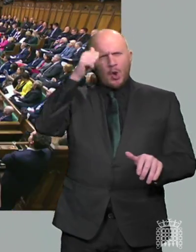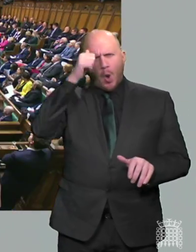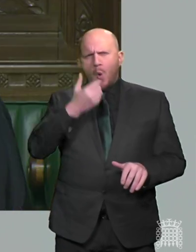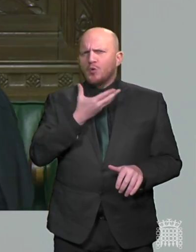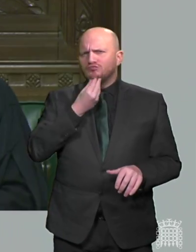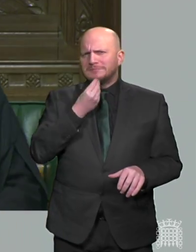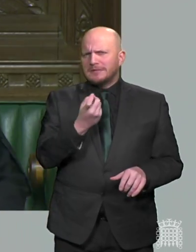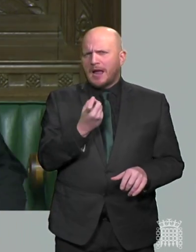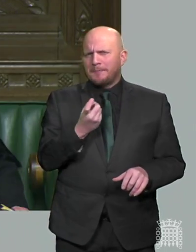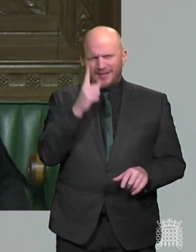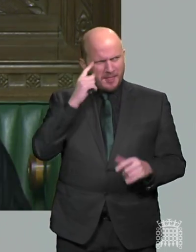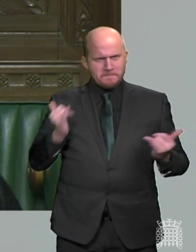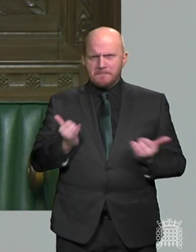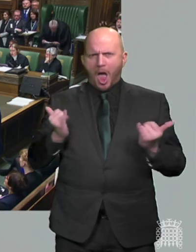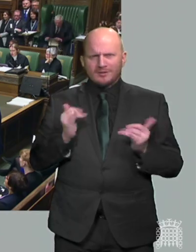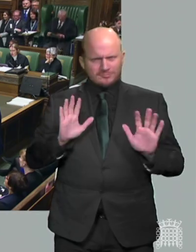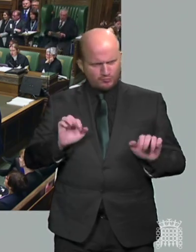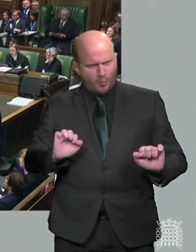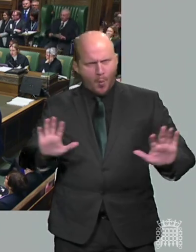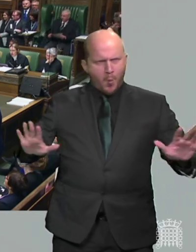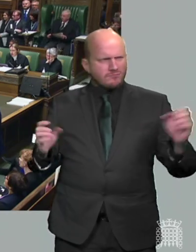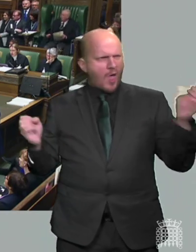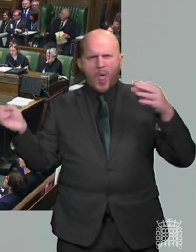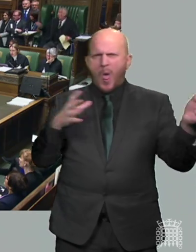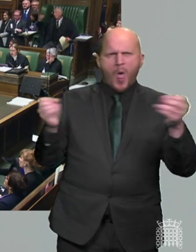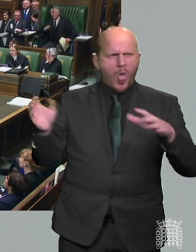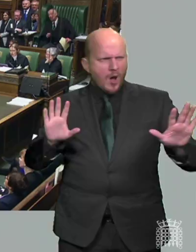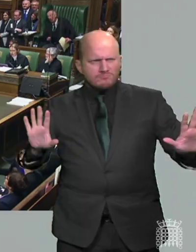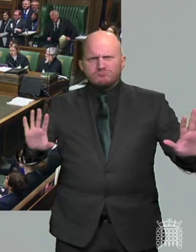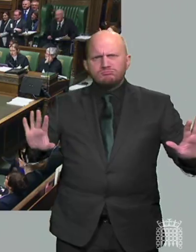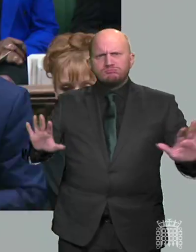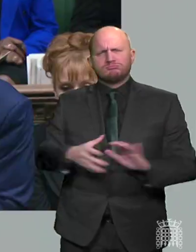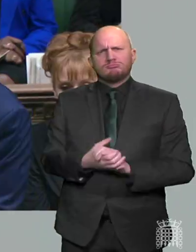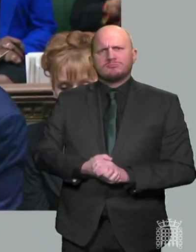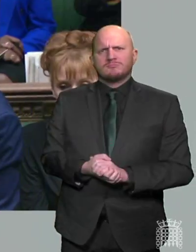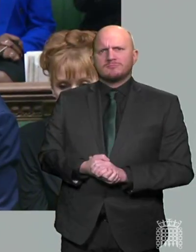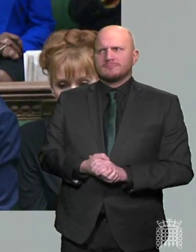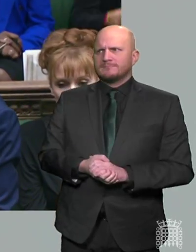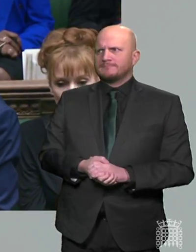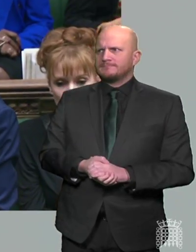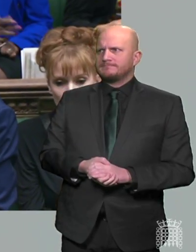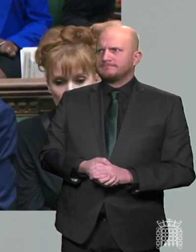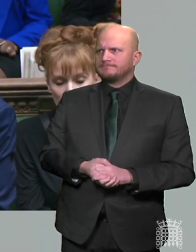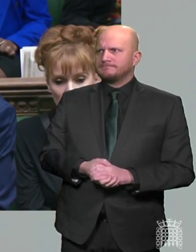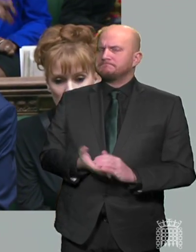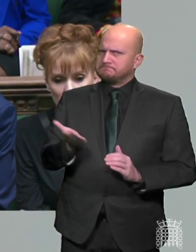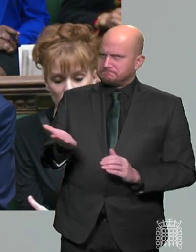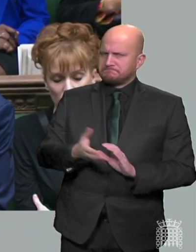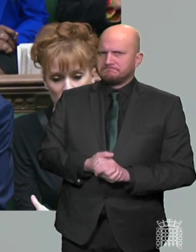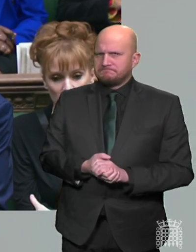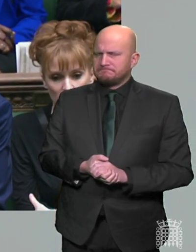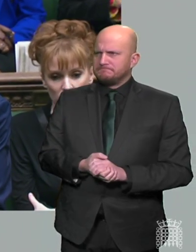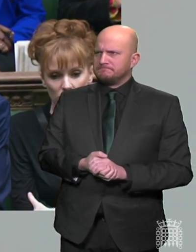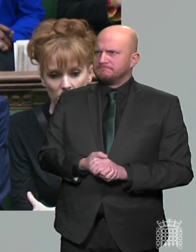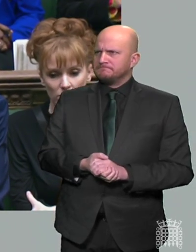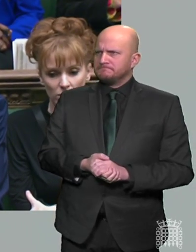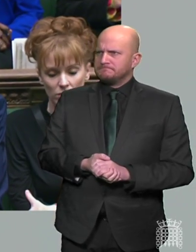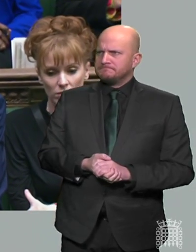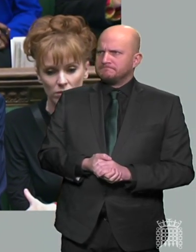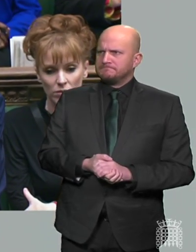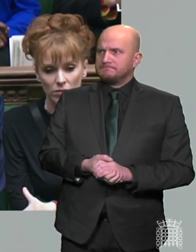Order. We know it’s Christmas, but the party has not started yet.